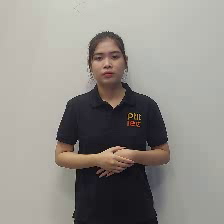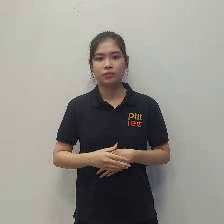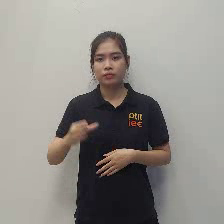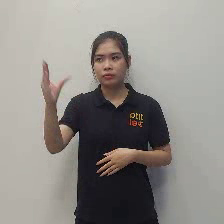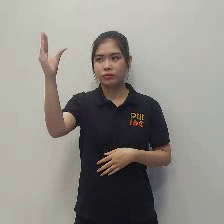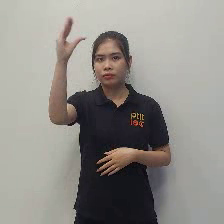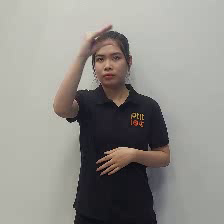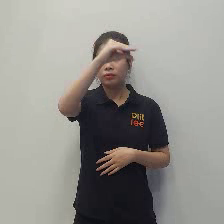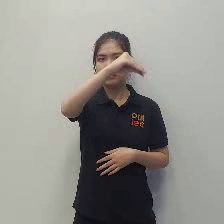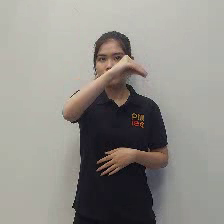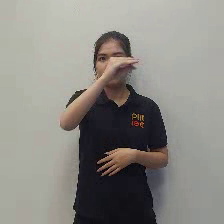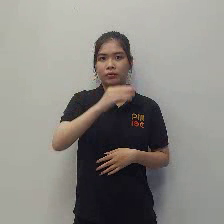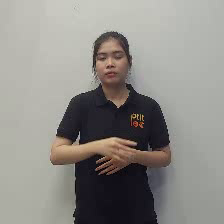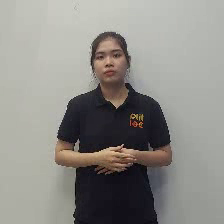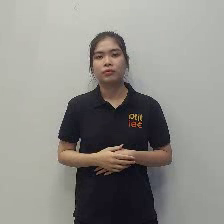Tối